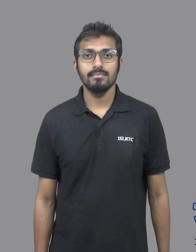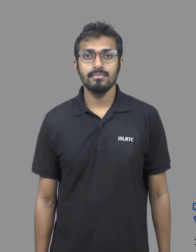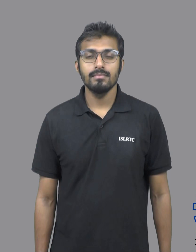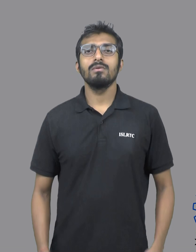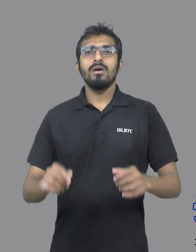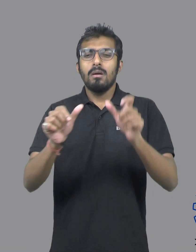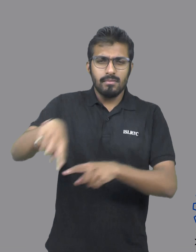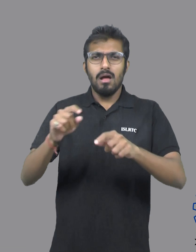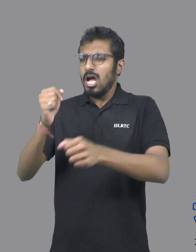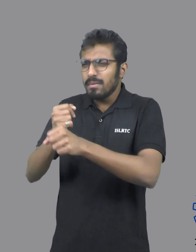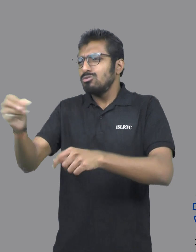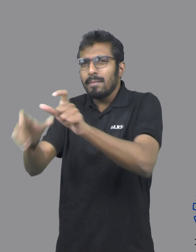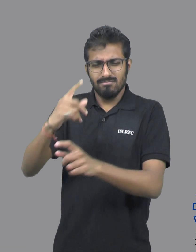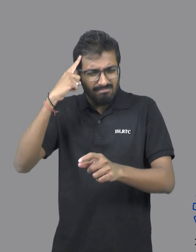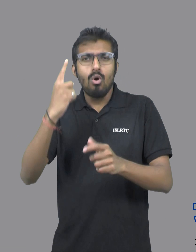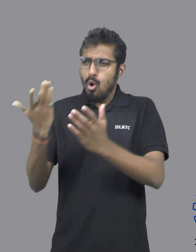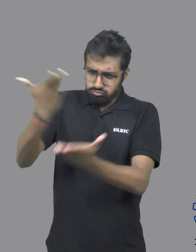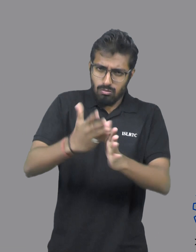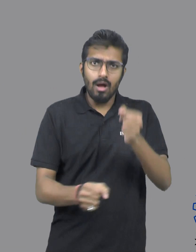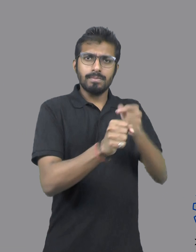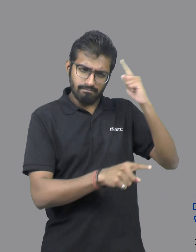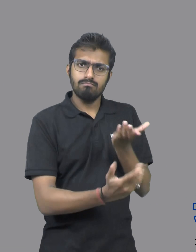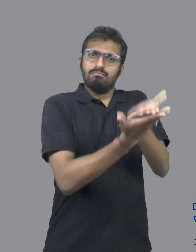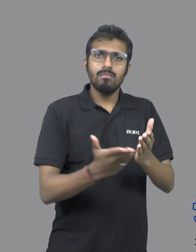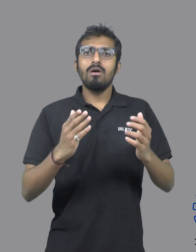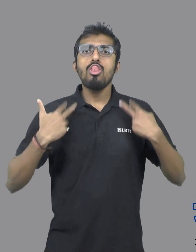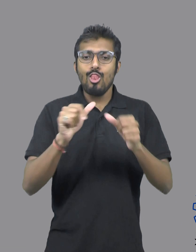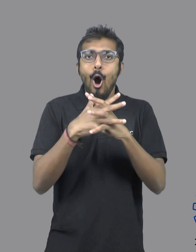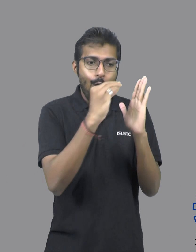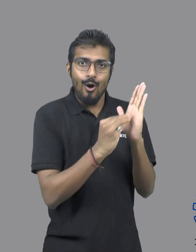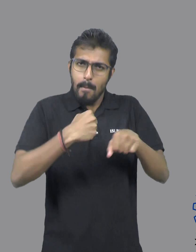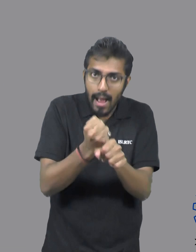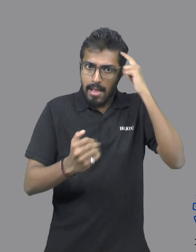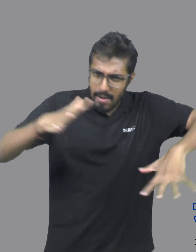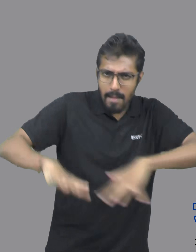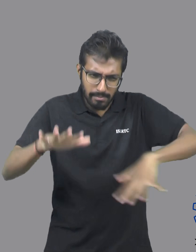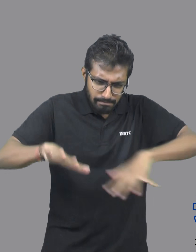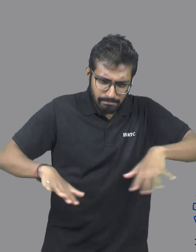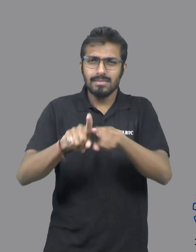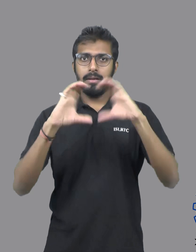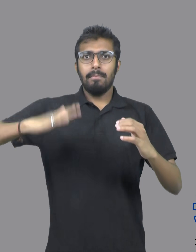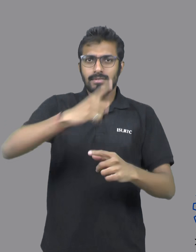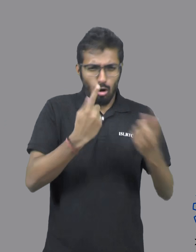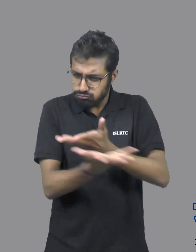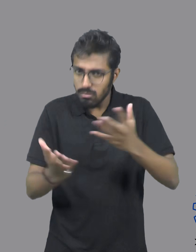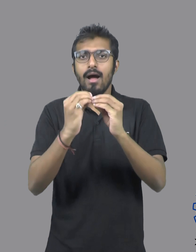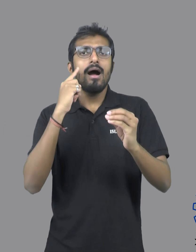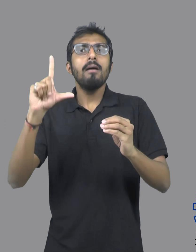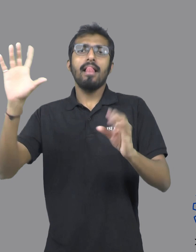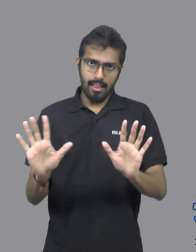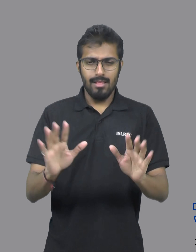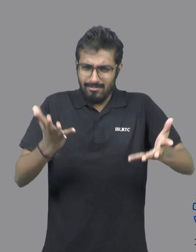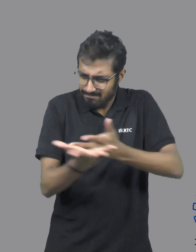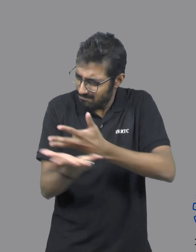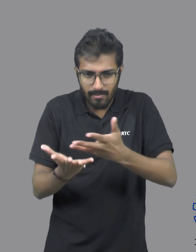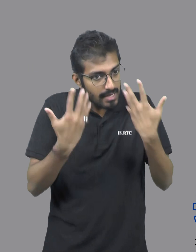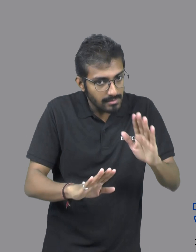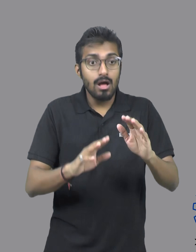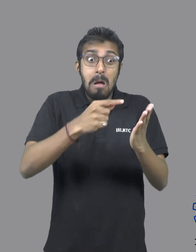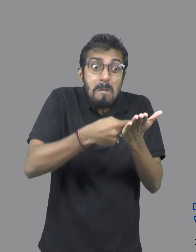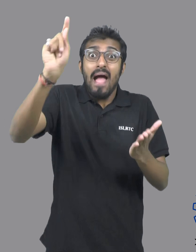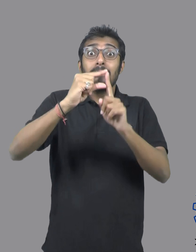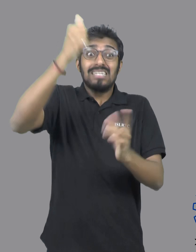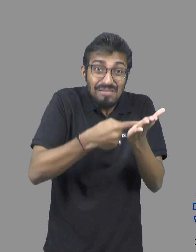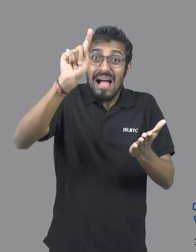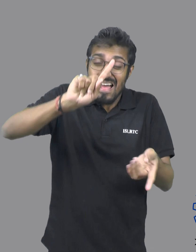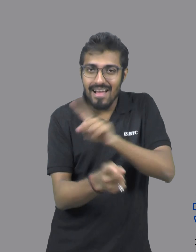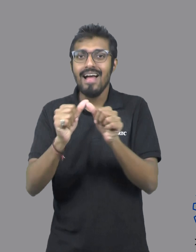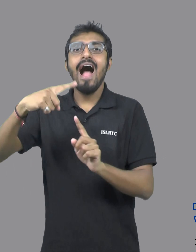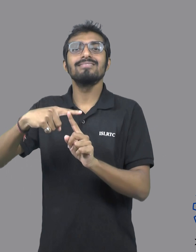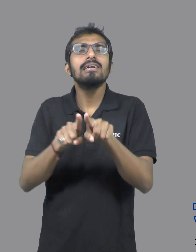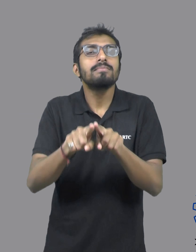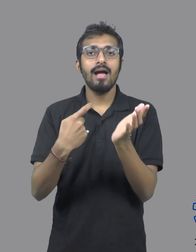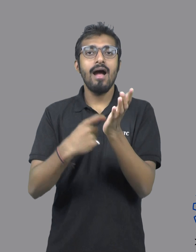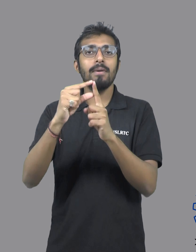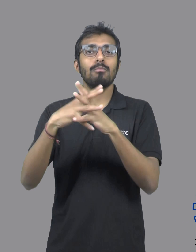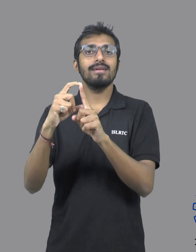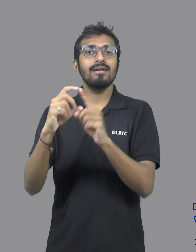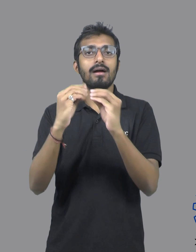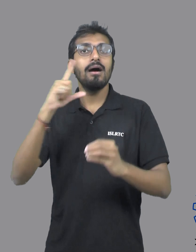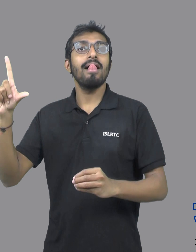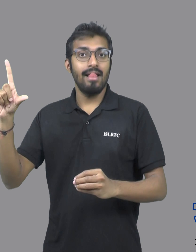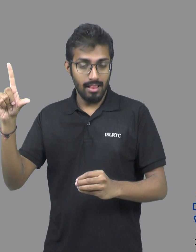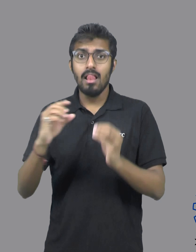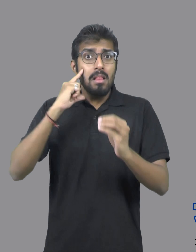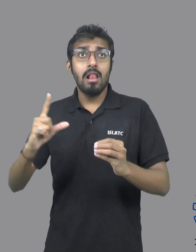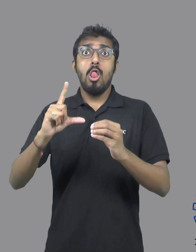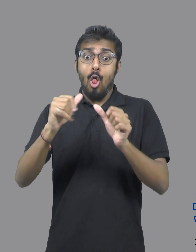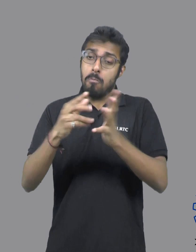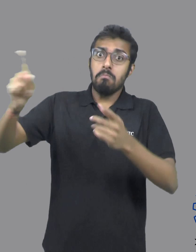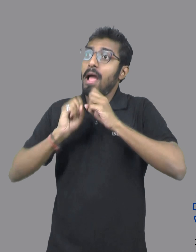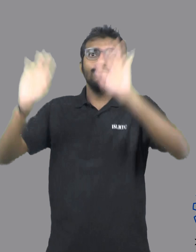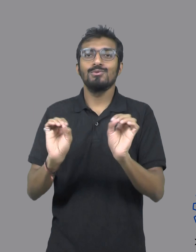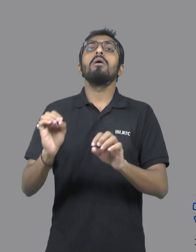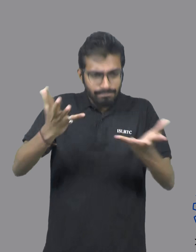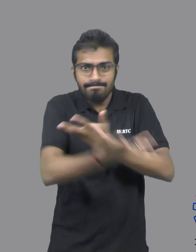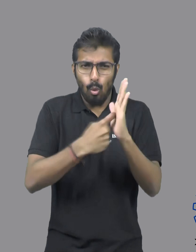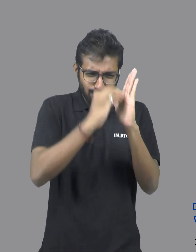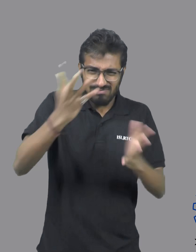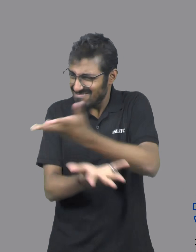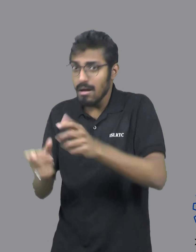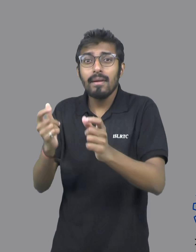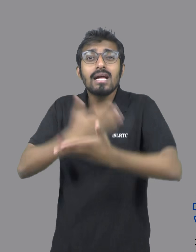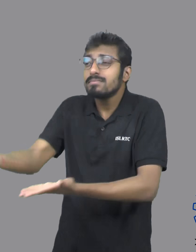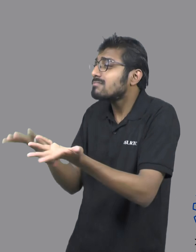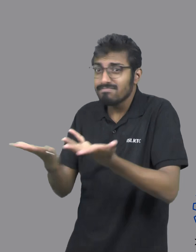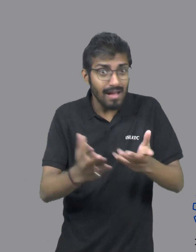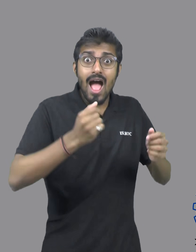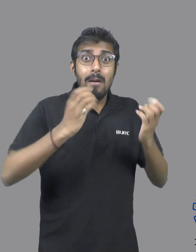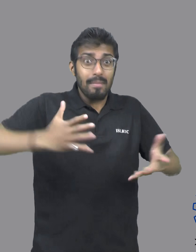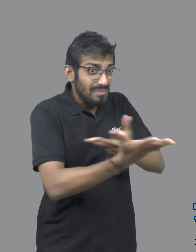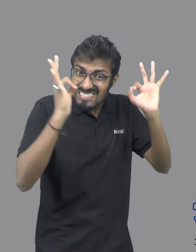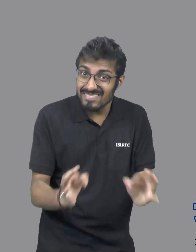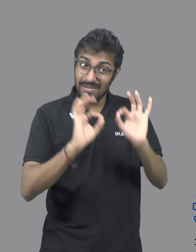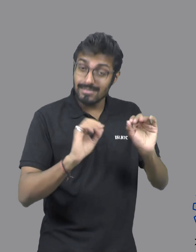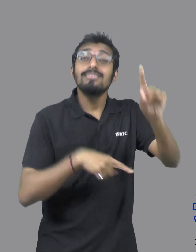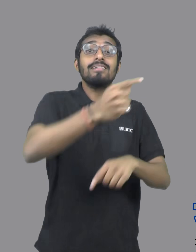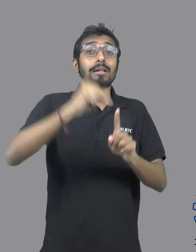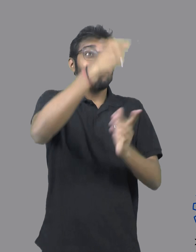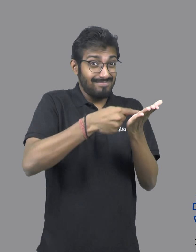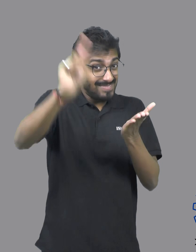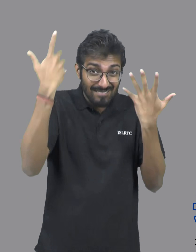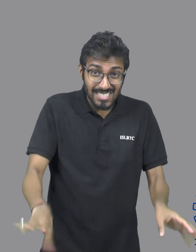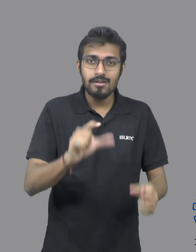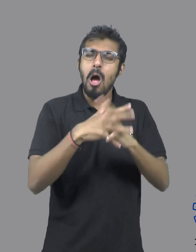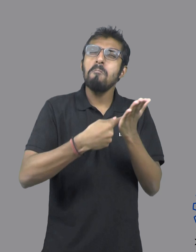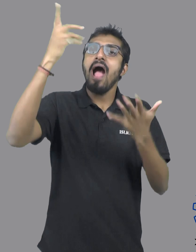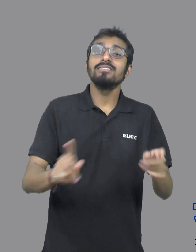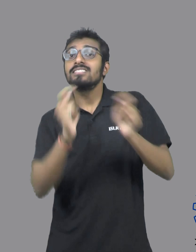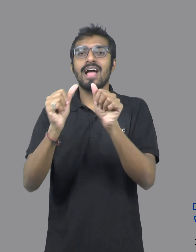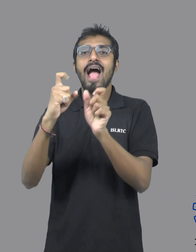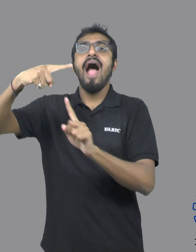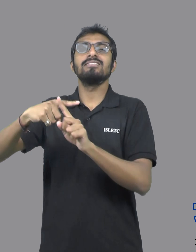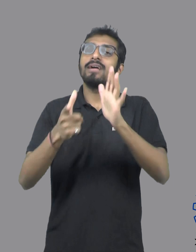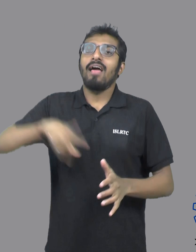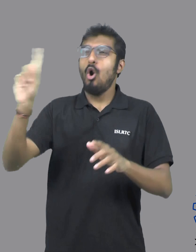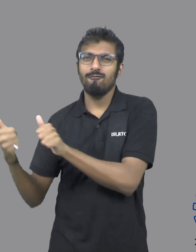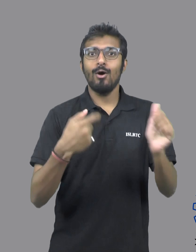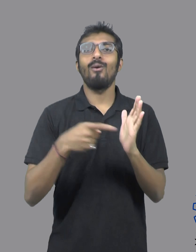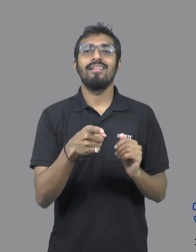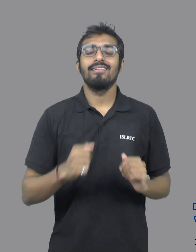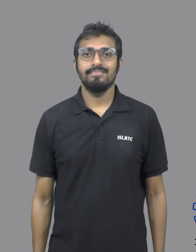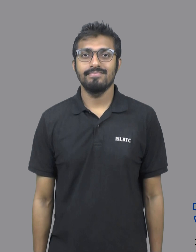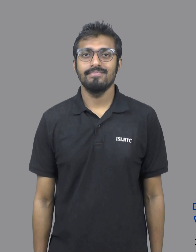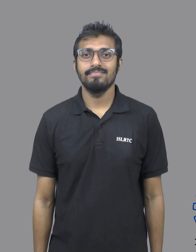Act or Statute Bill